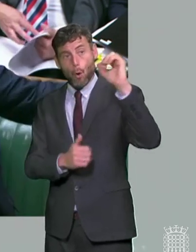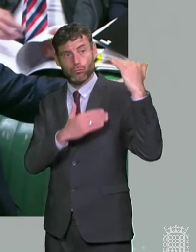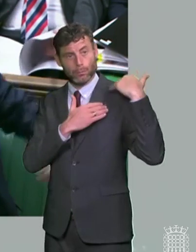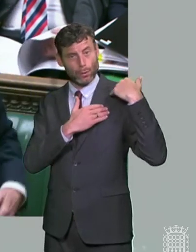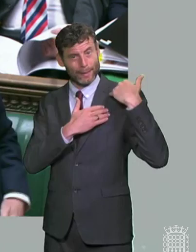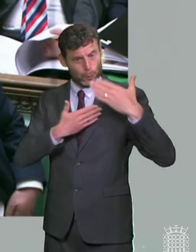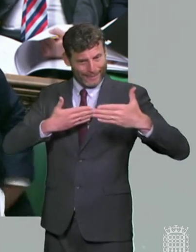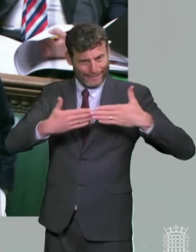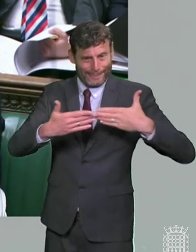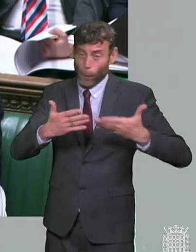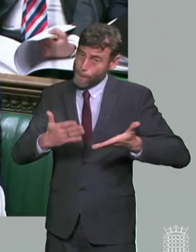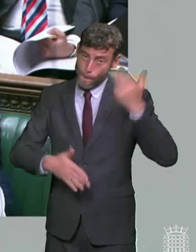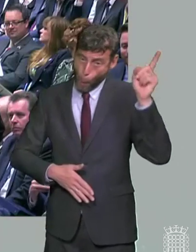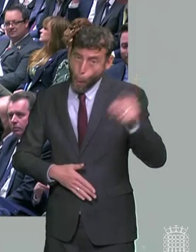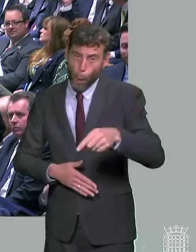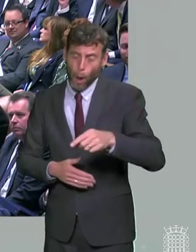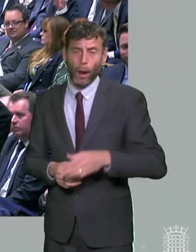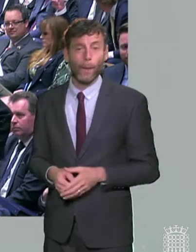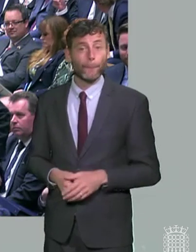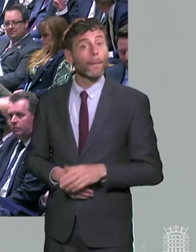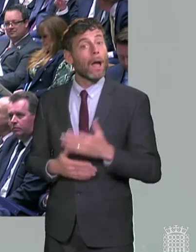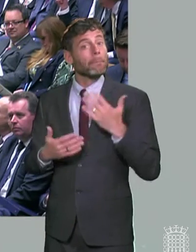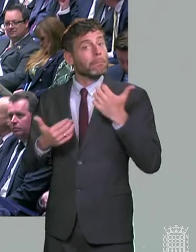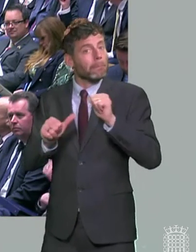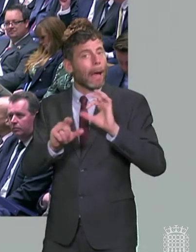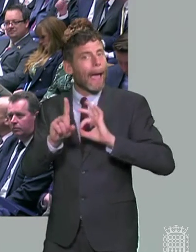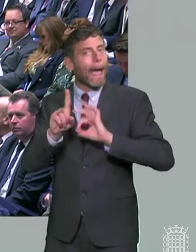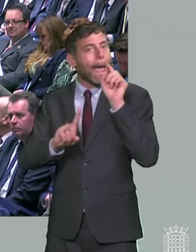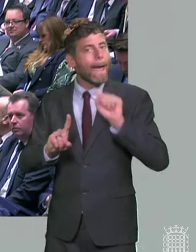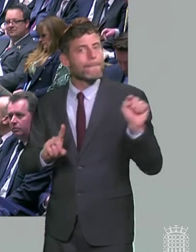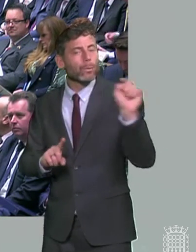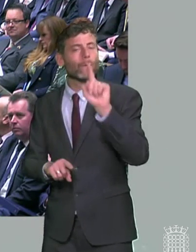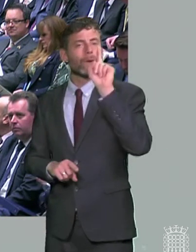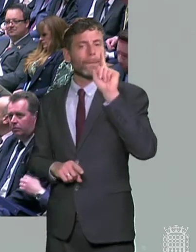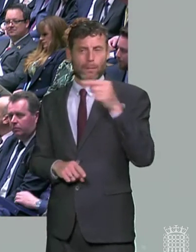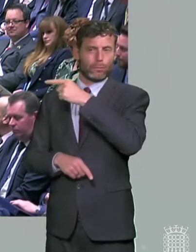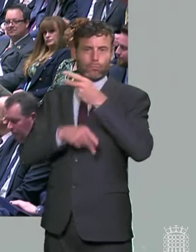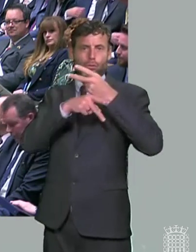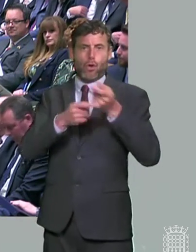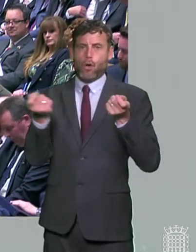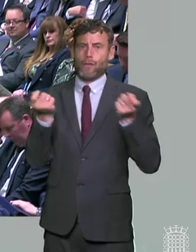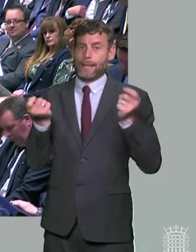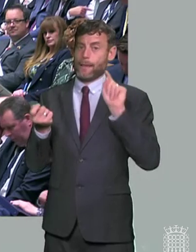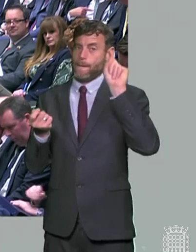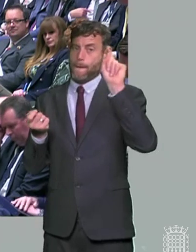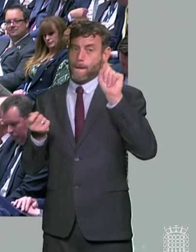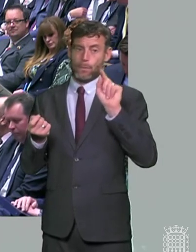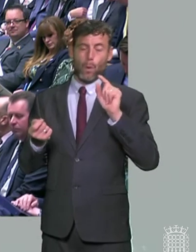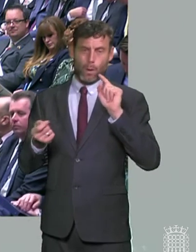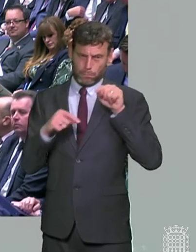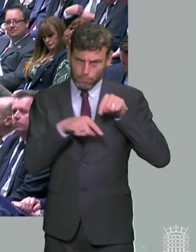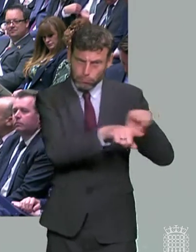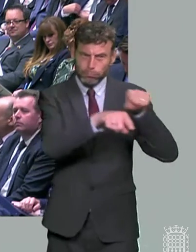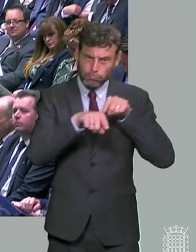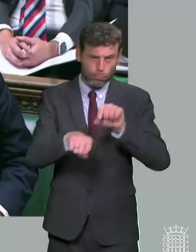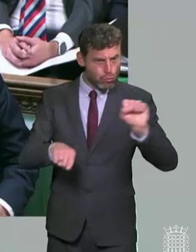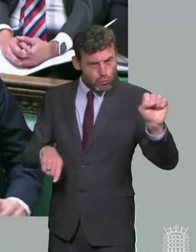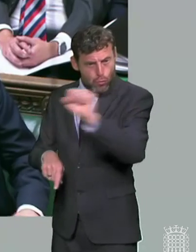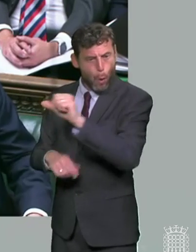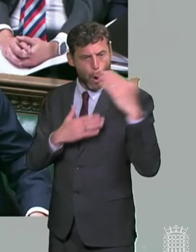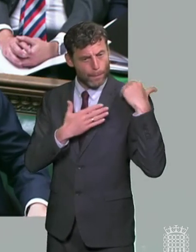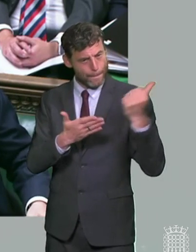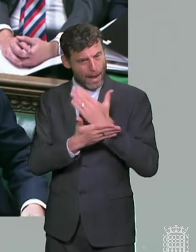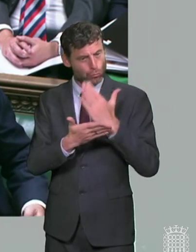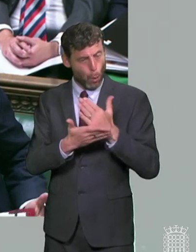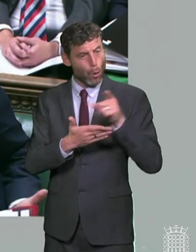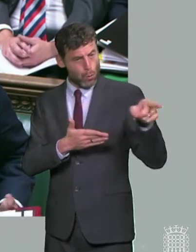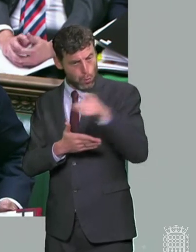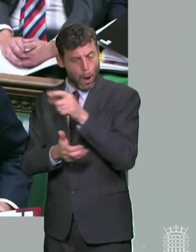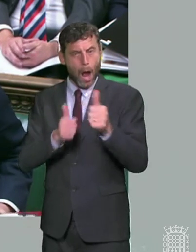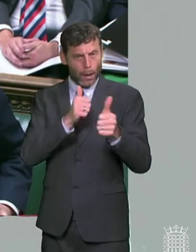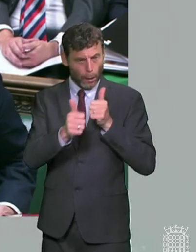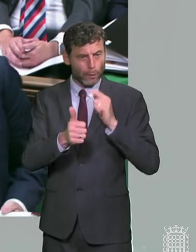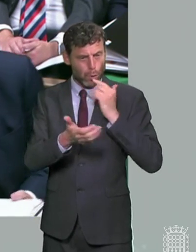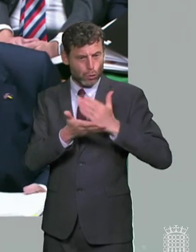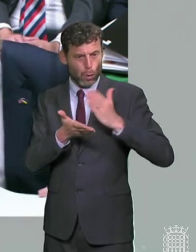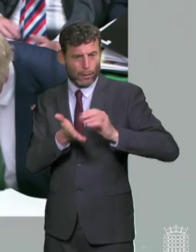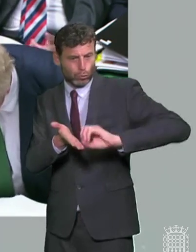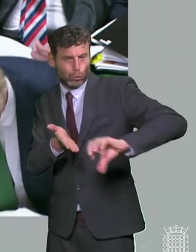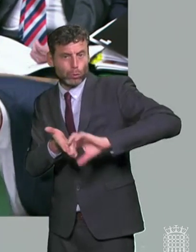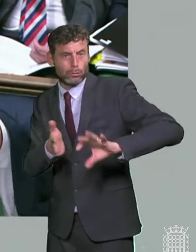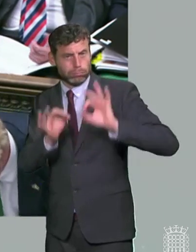Actually, we are already seeing improvement, but the regulator is ensuring that the water companies do more to deliver on their obligations, and we will not hesitate to take further action as needed.